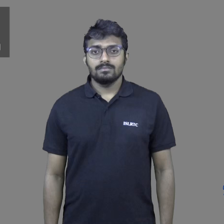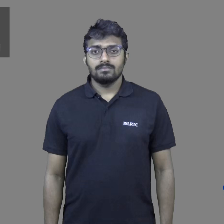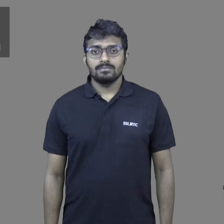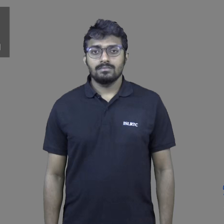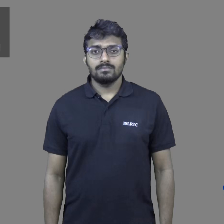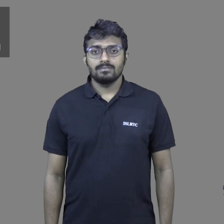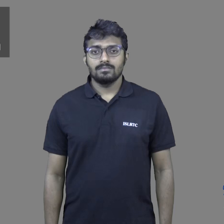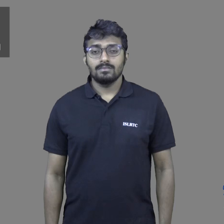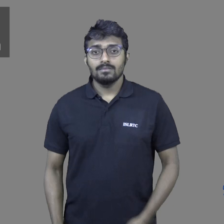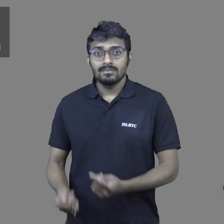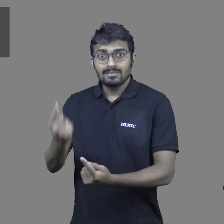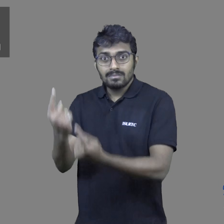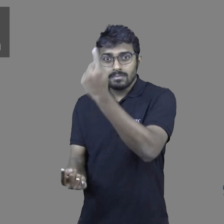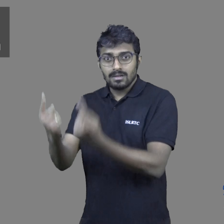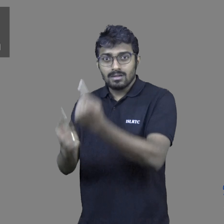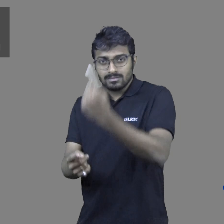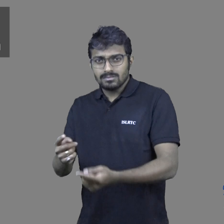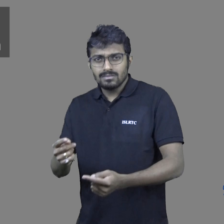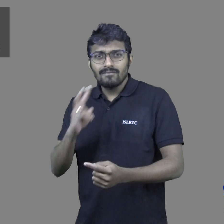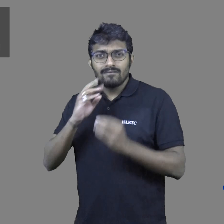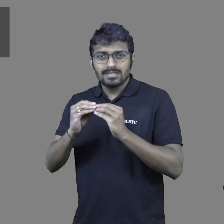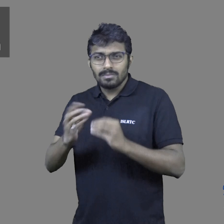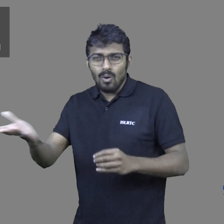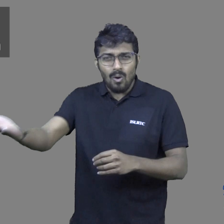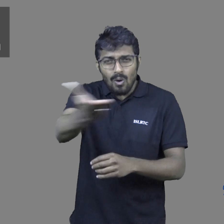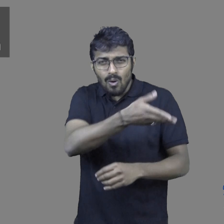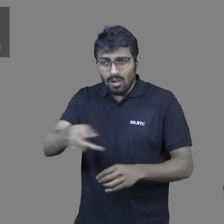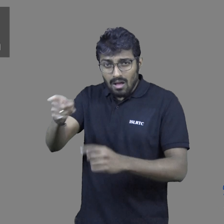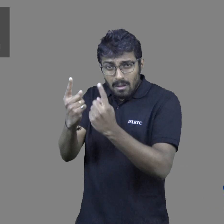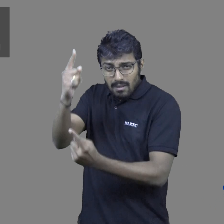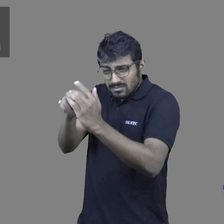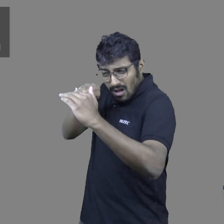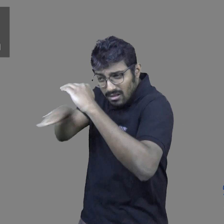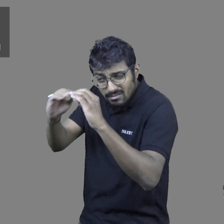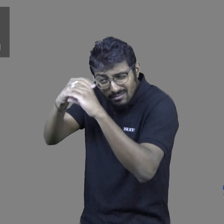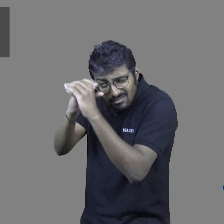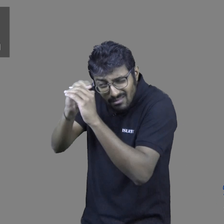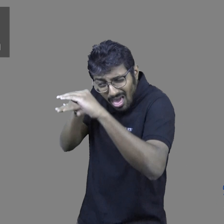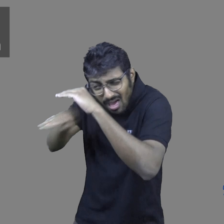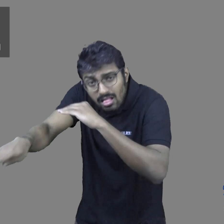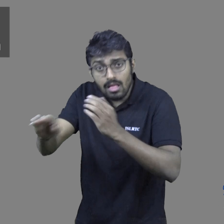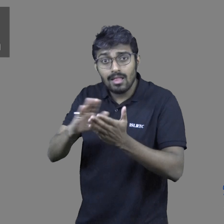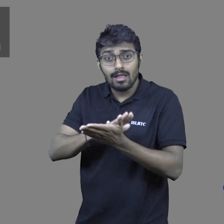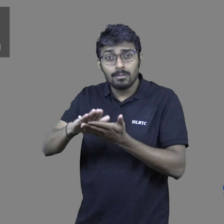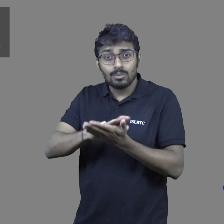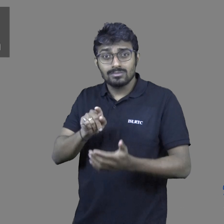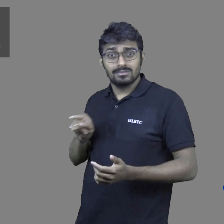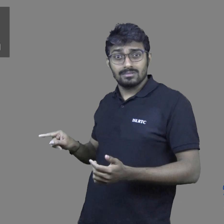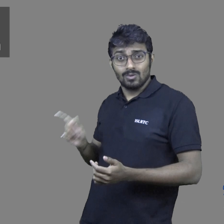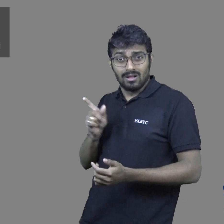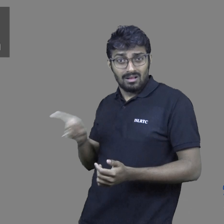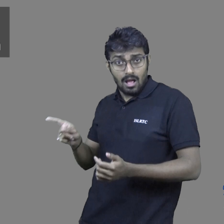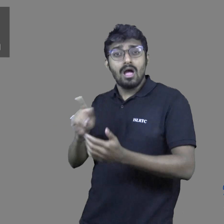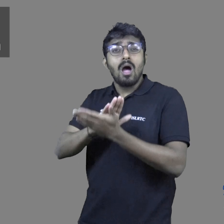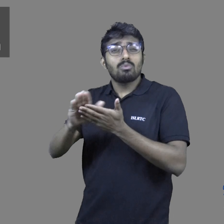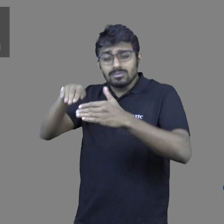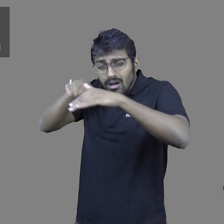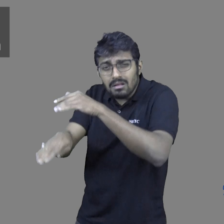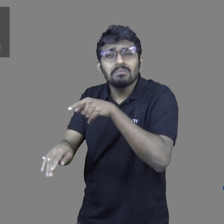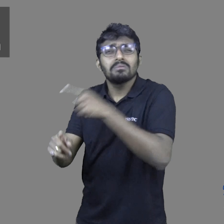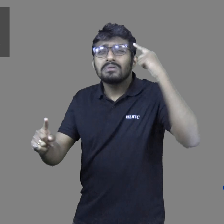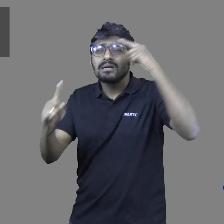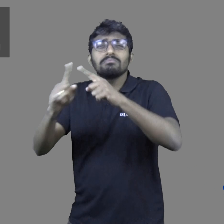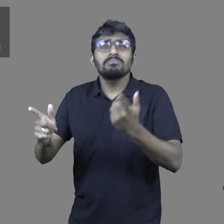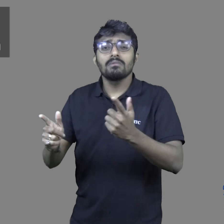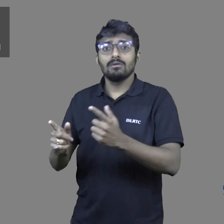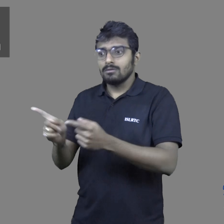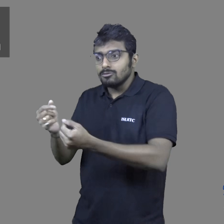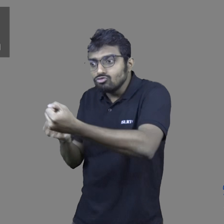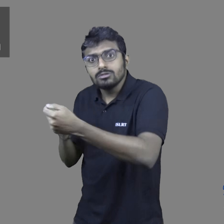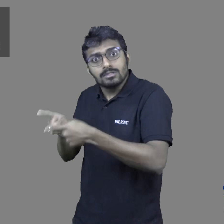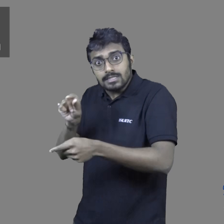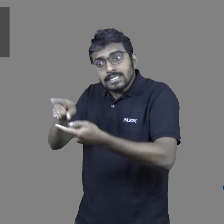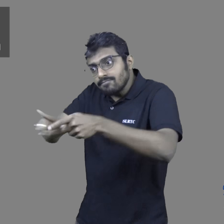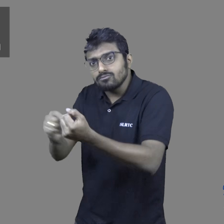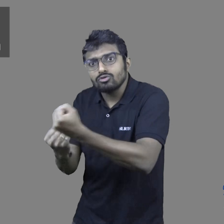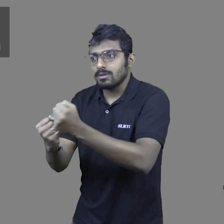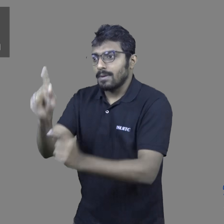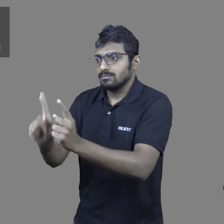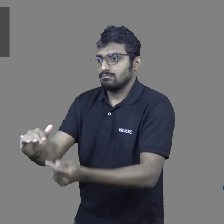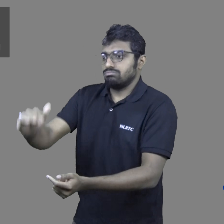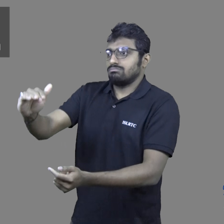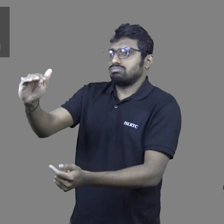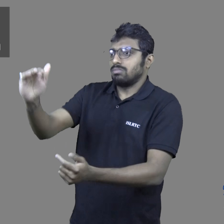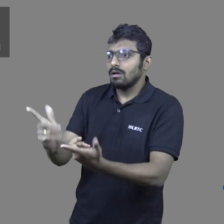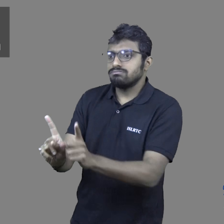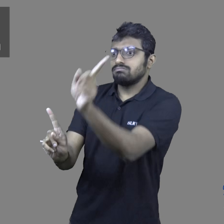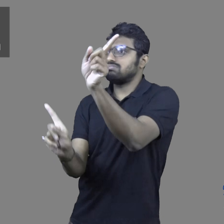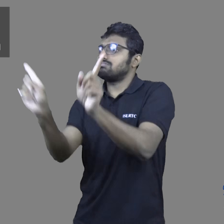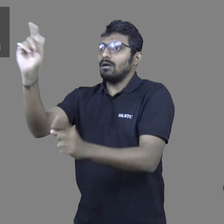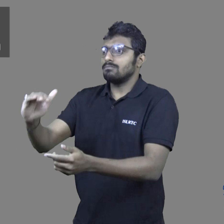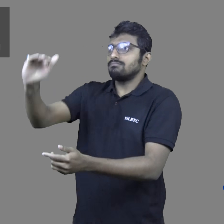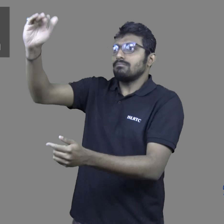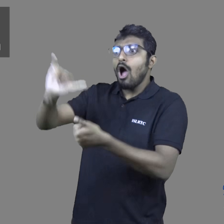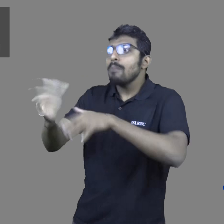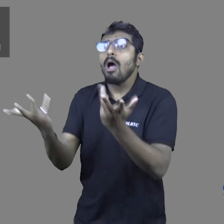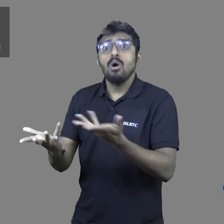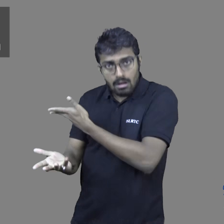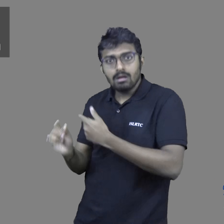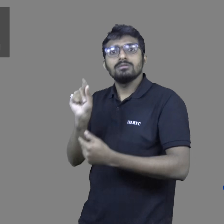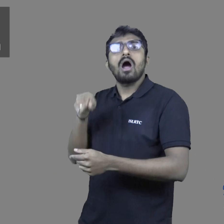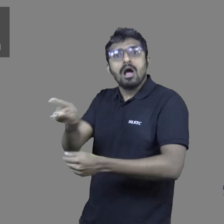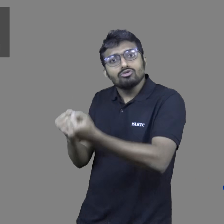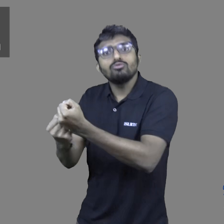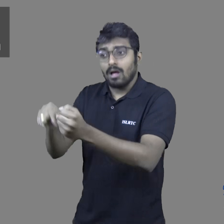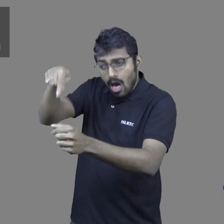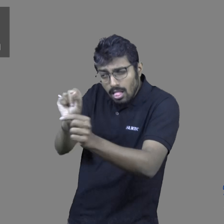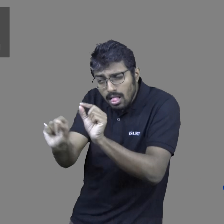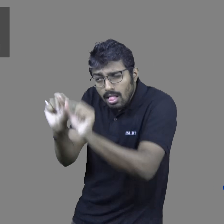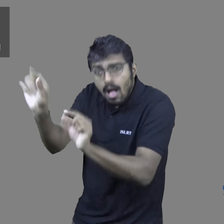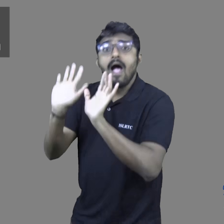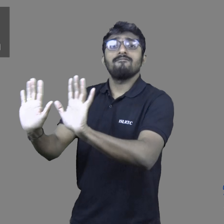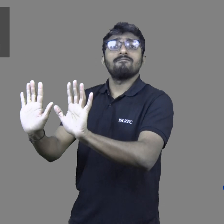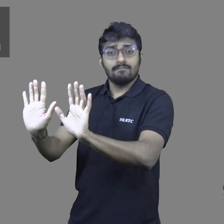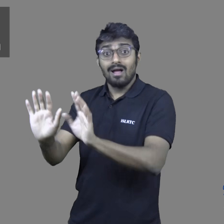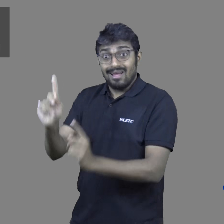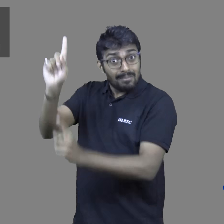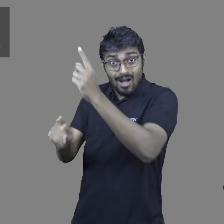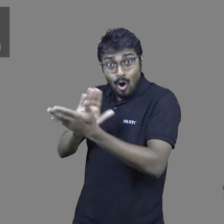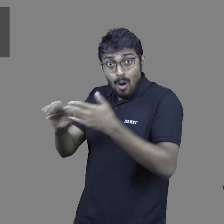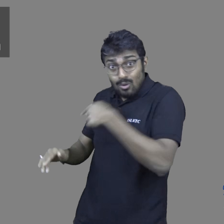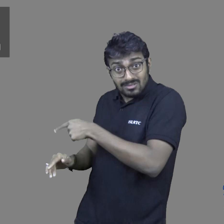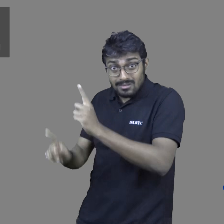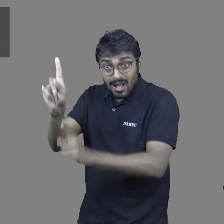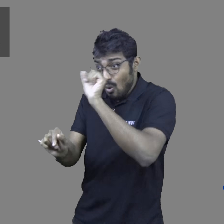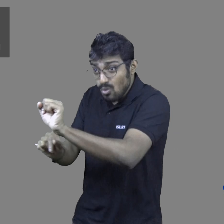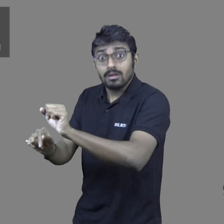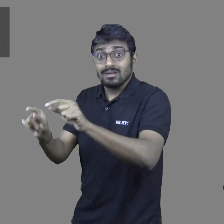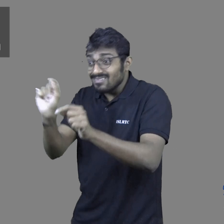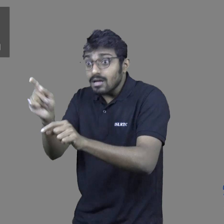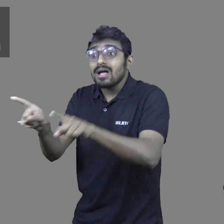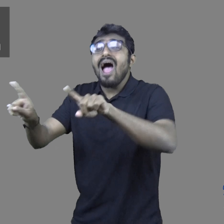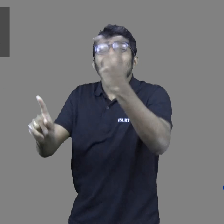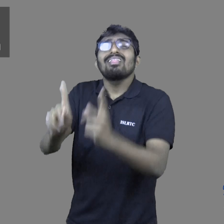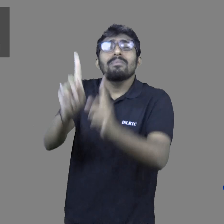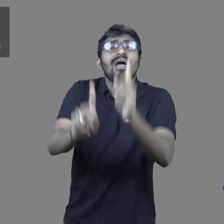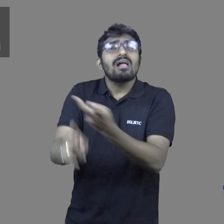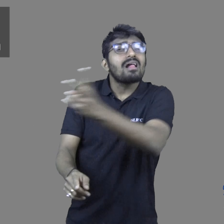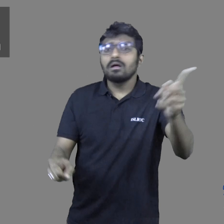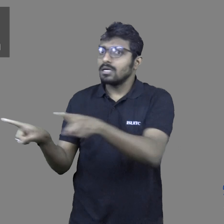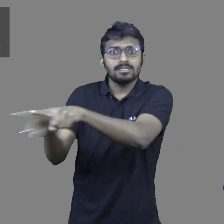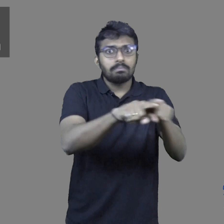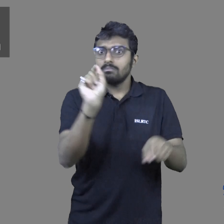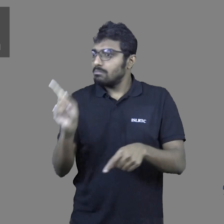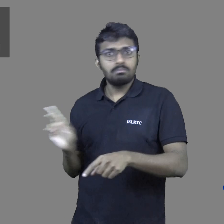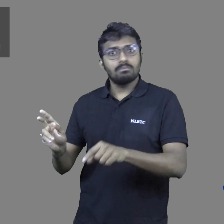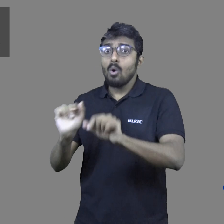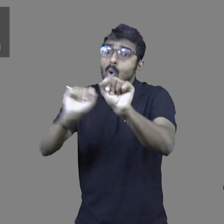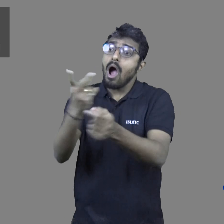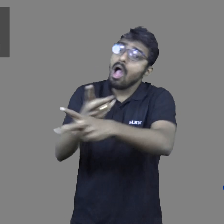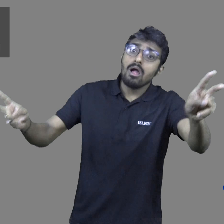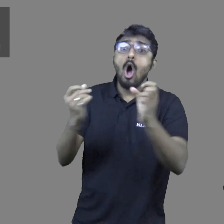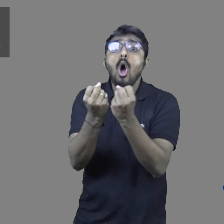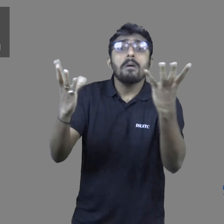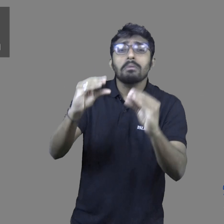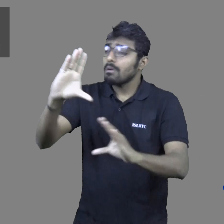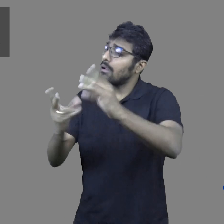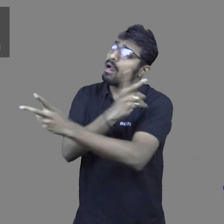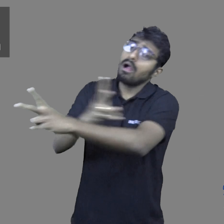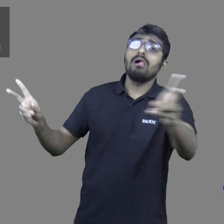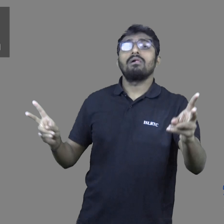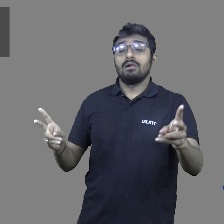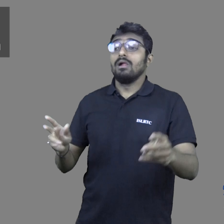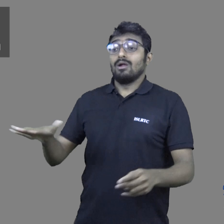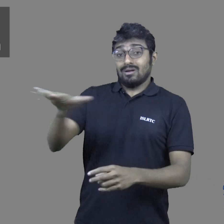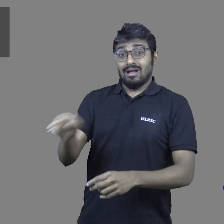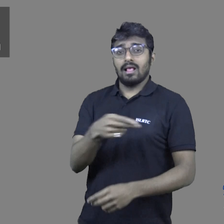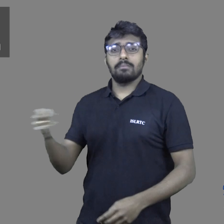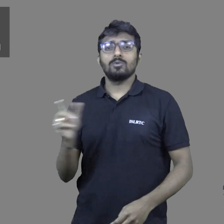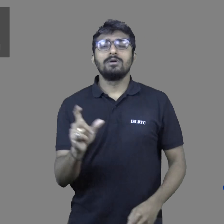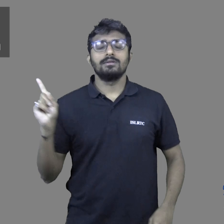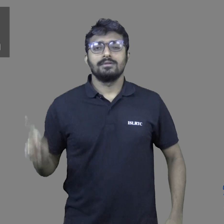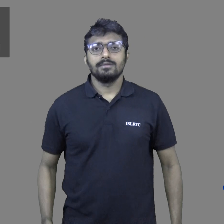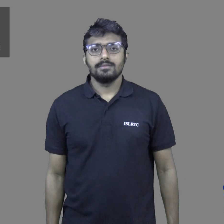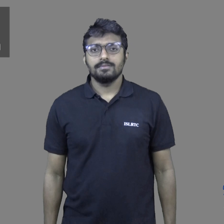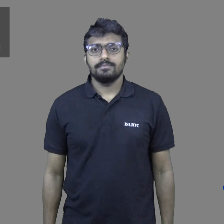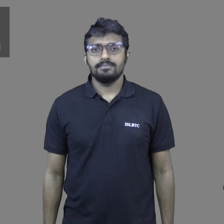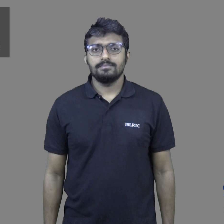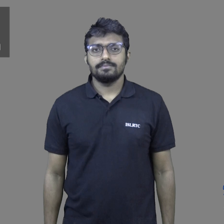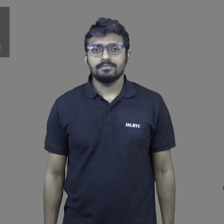Roll of Plant Growth Regulators in Vegetable Production